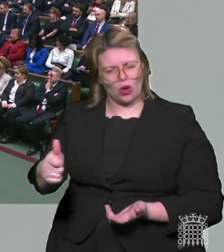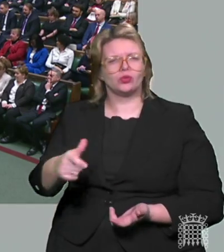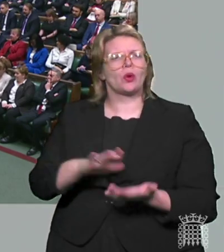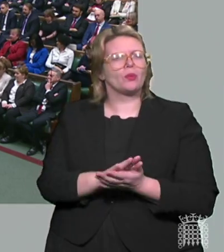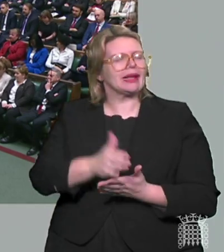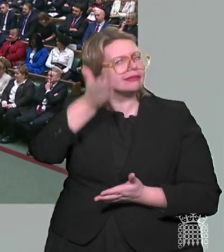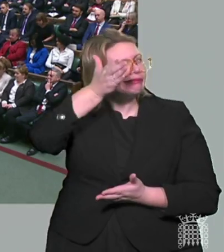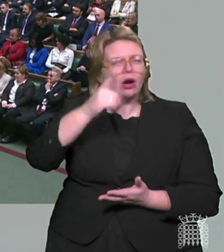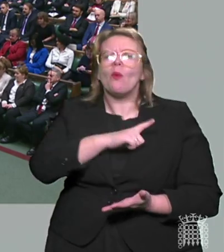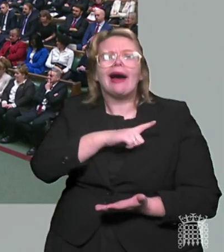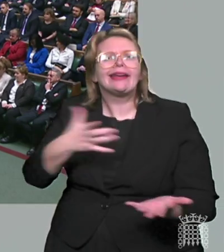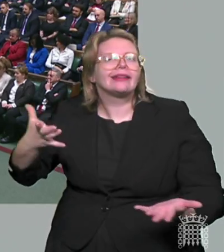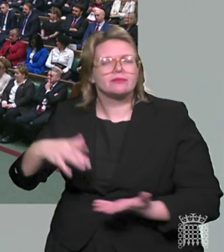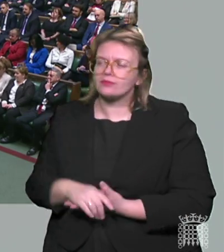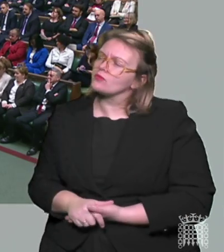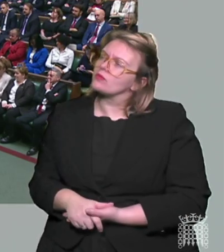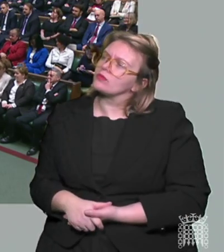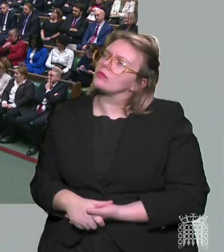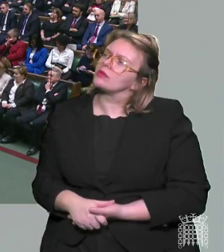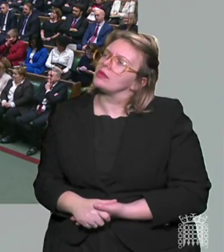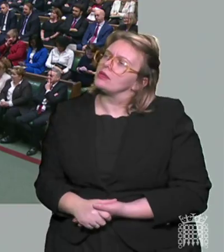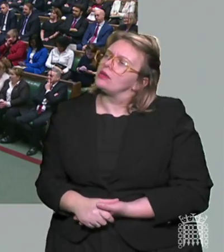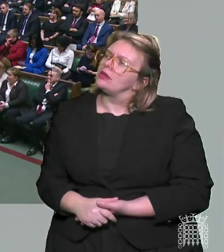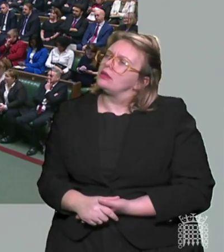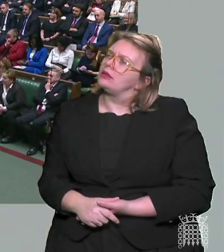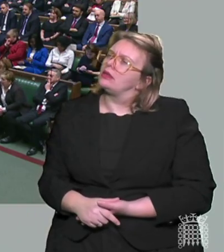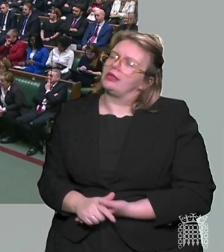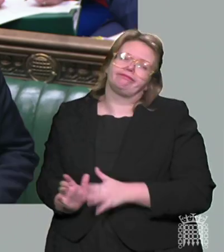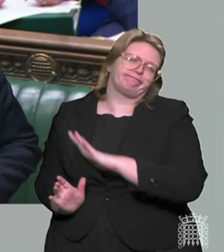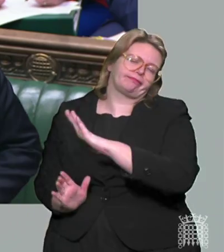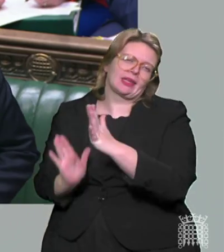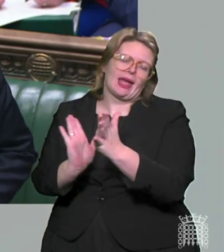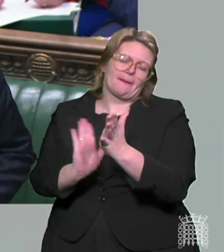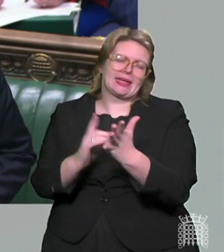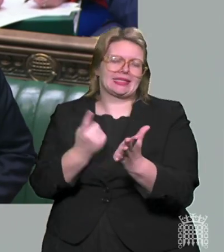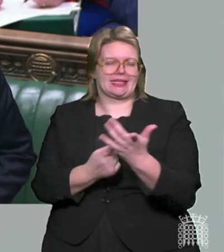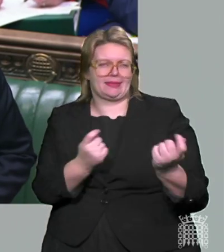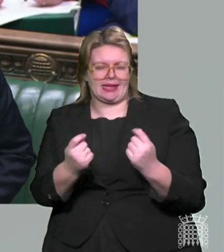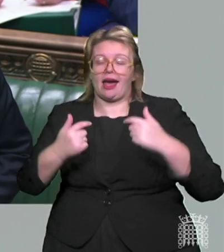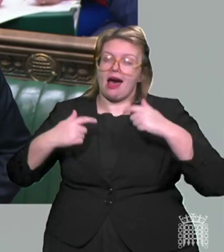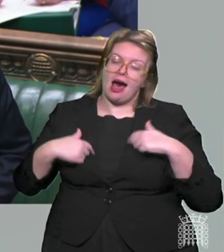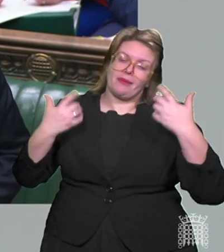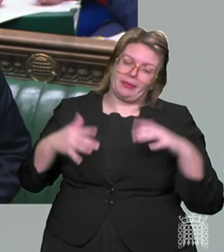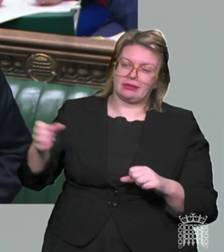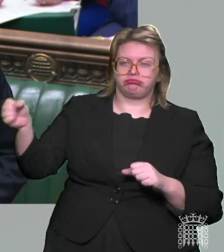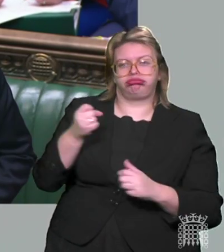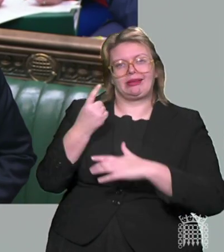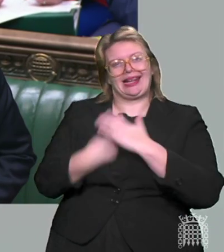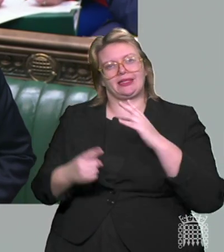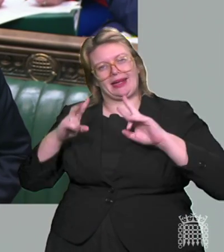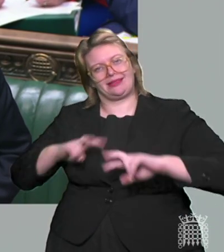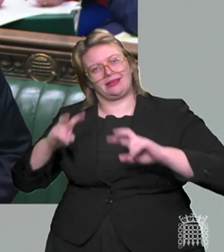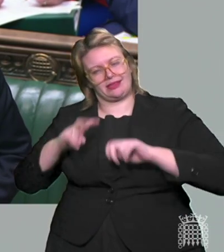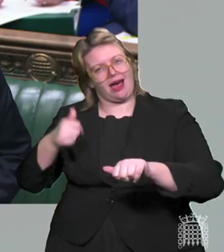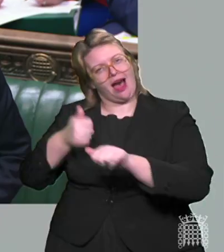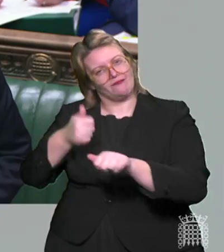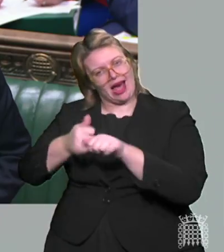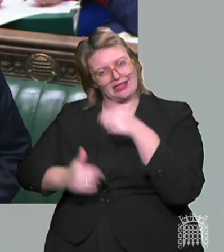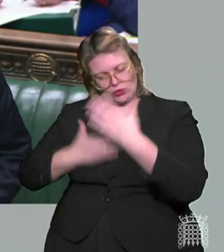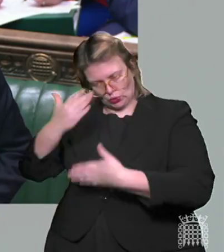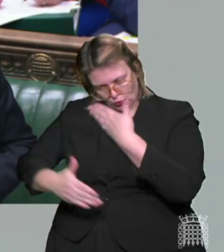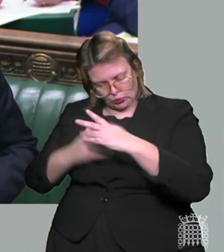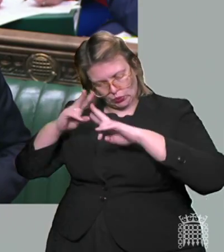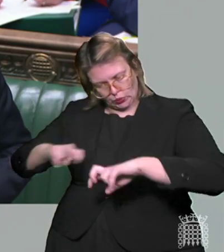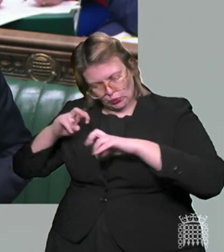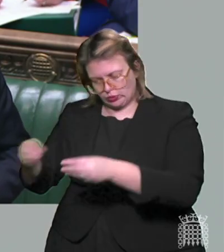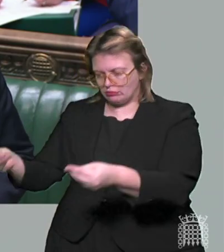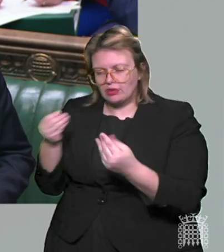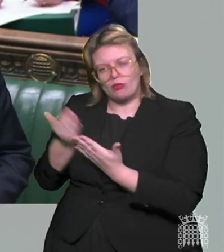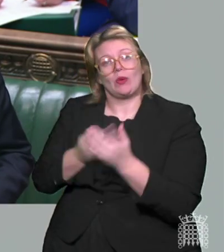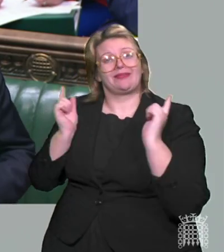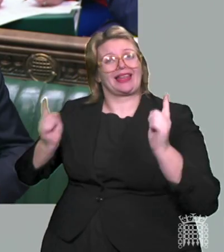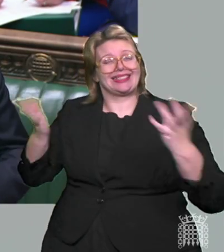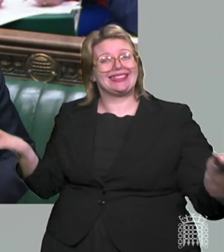I appointed an independent adviser to fully examine the matter, establish facts and report back.